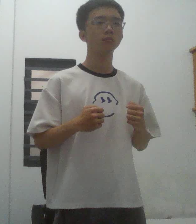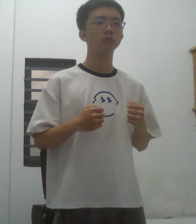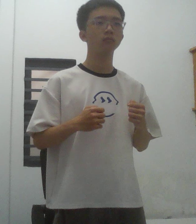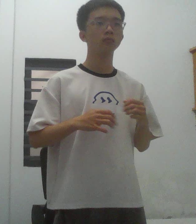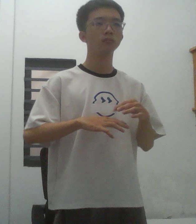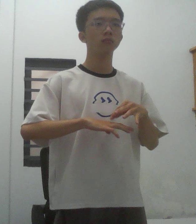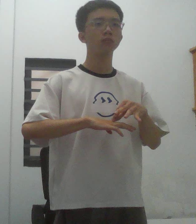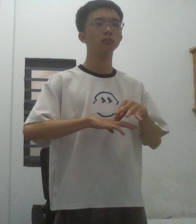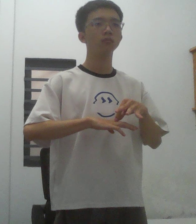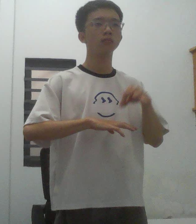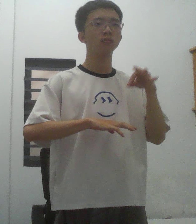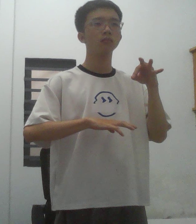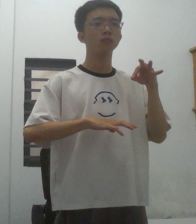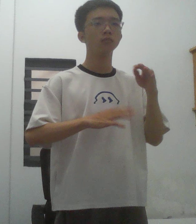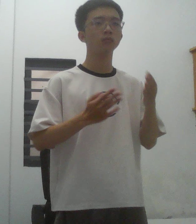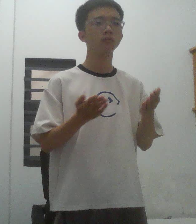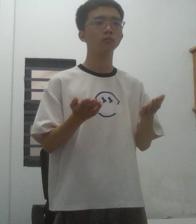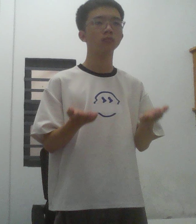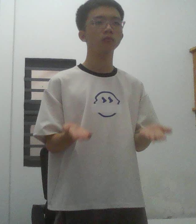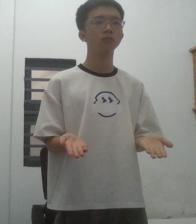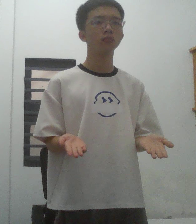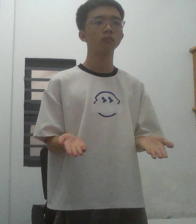tuan nay